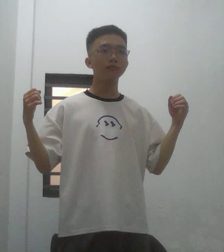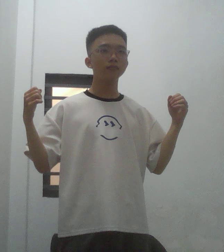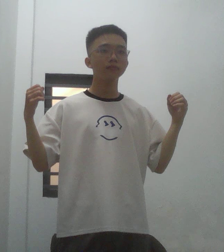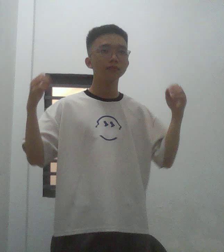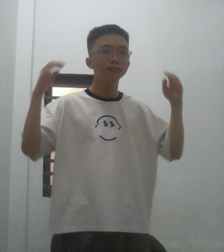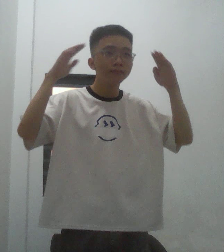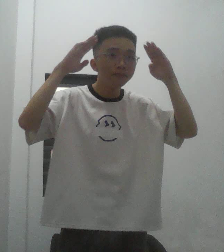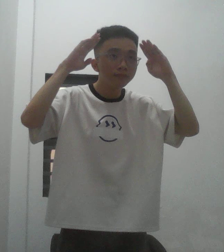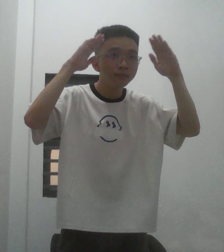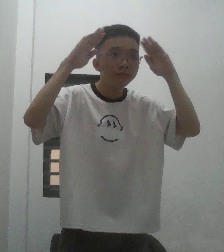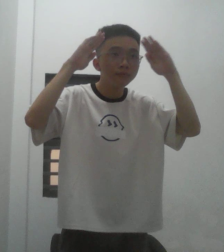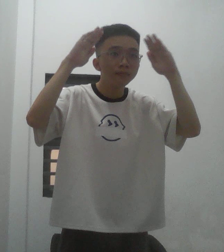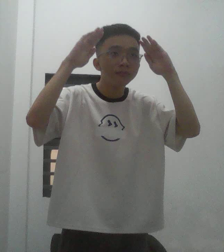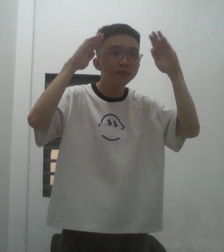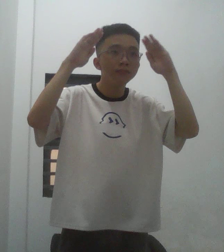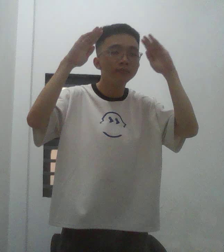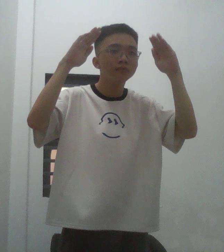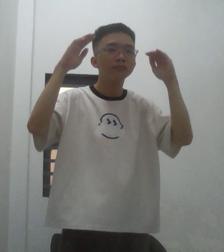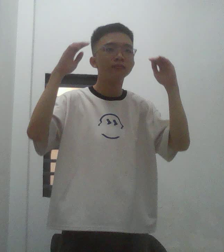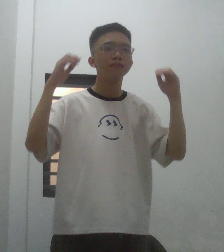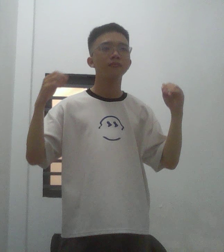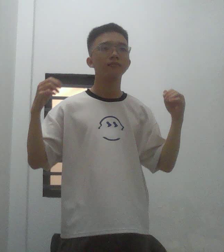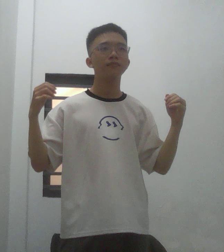xin chao